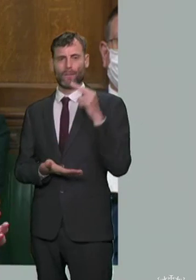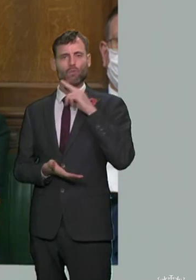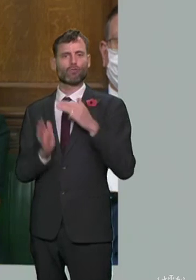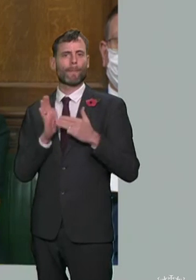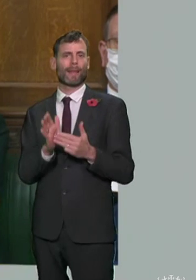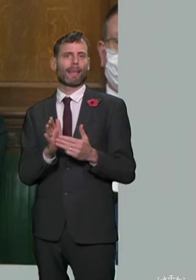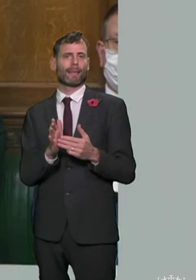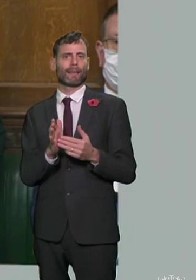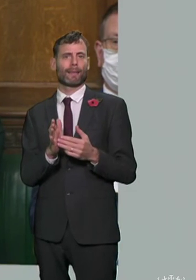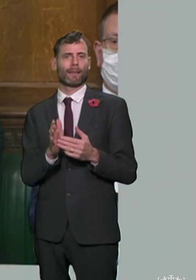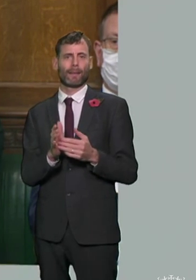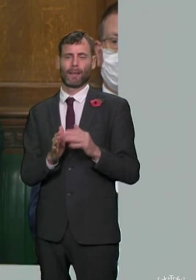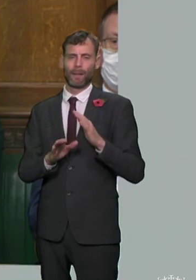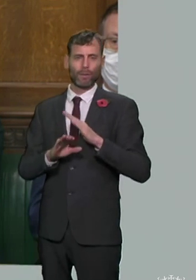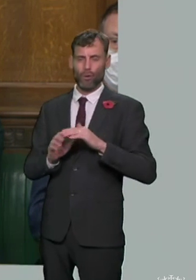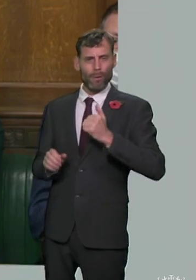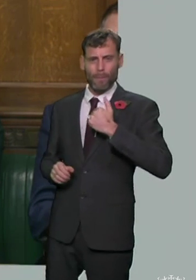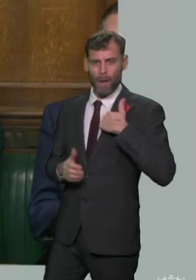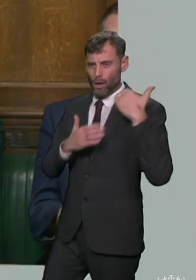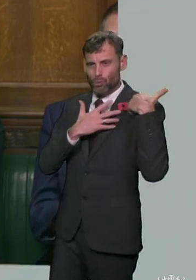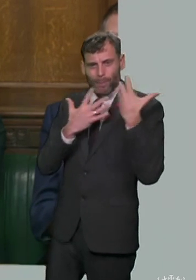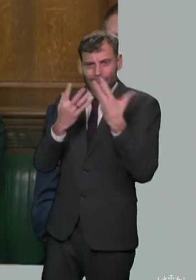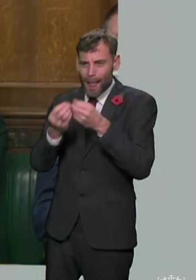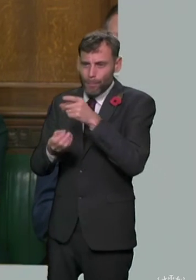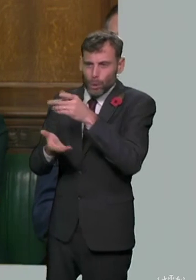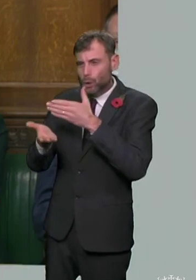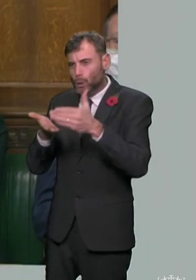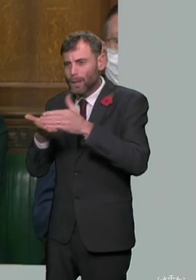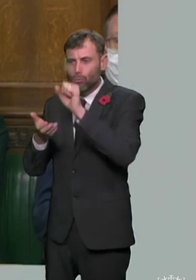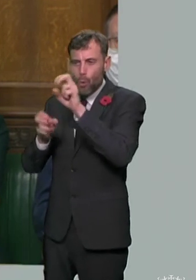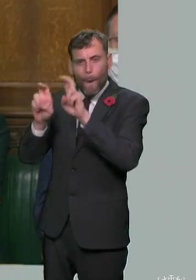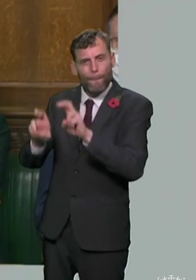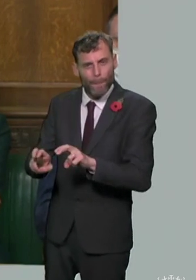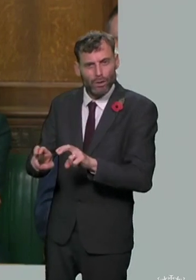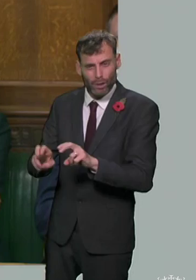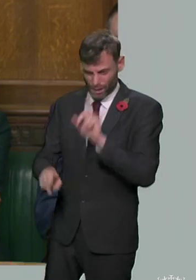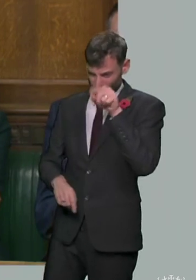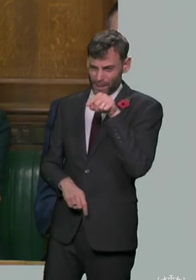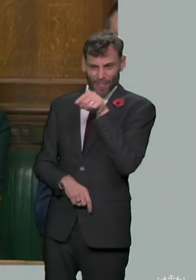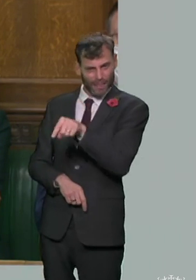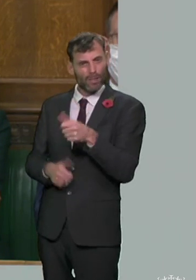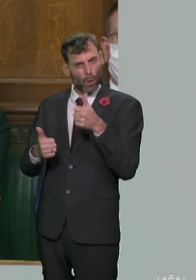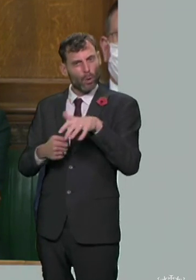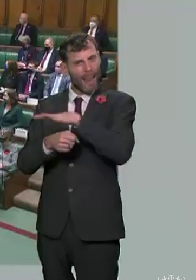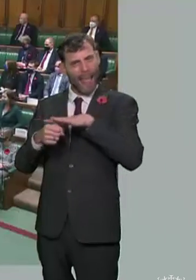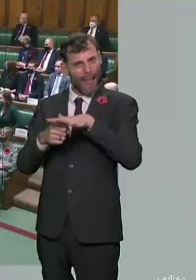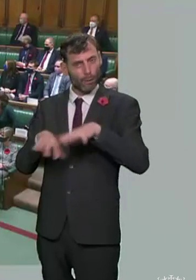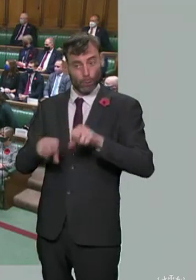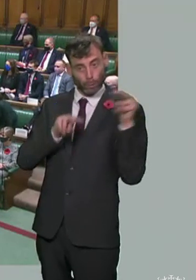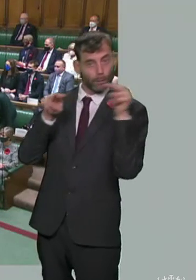Now, it is not my job to help the Prime Minister sort out his budget, but would not this be a good place to start?